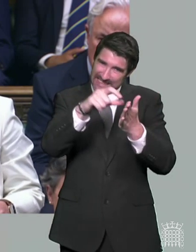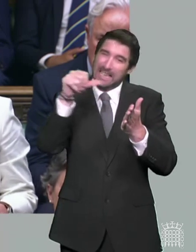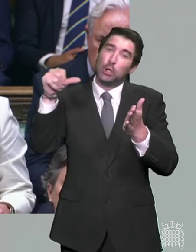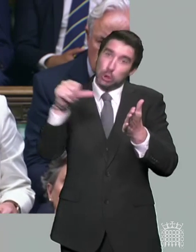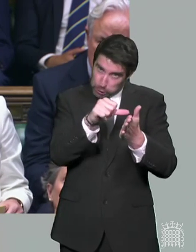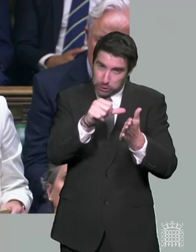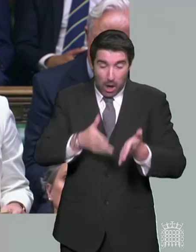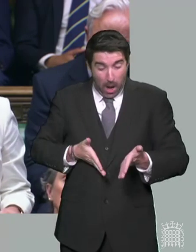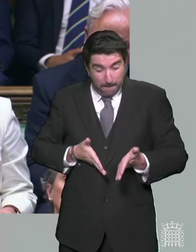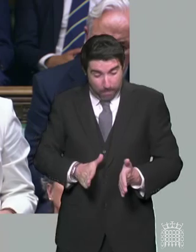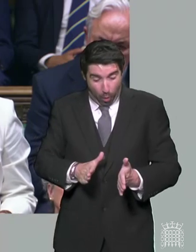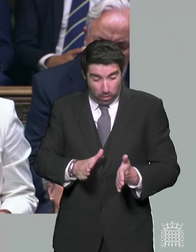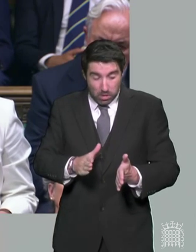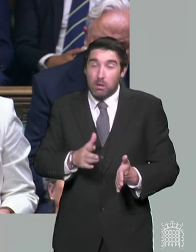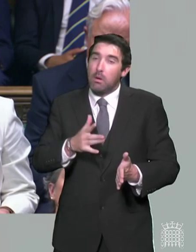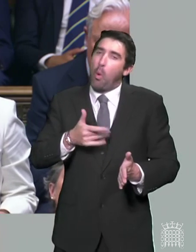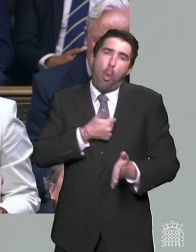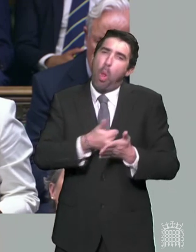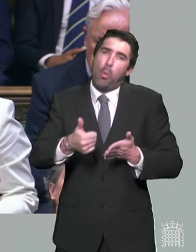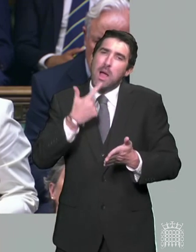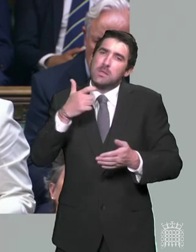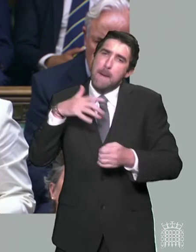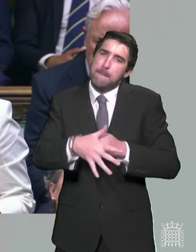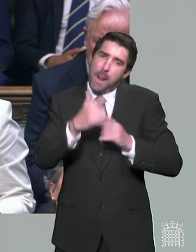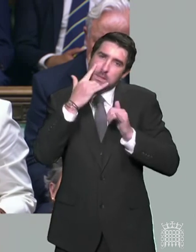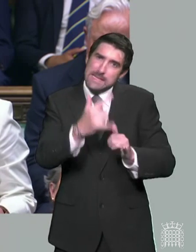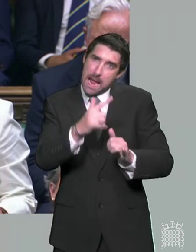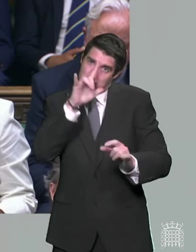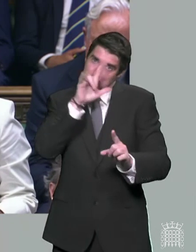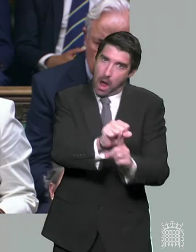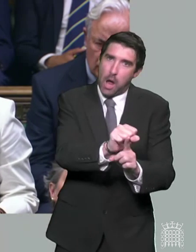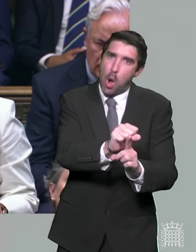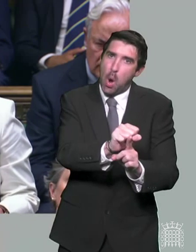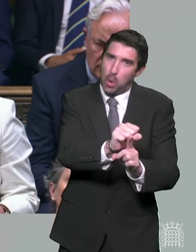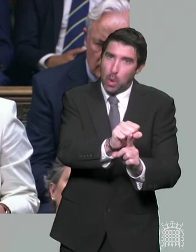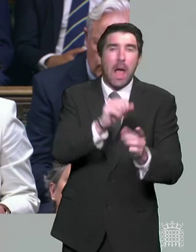Had it been included in the test, Nellie’s condition could have been treated.